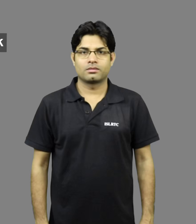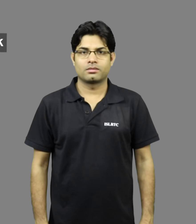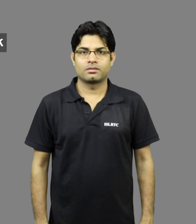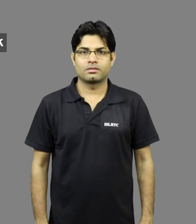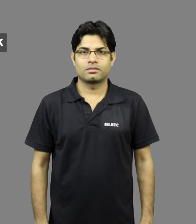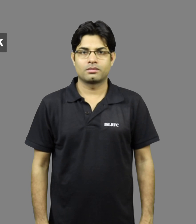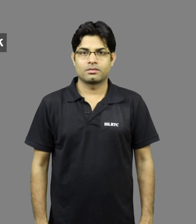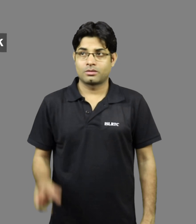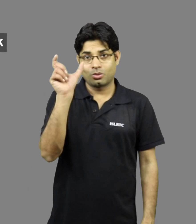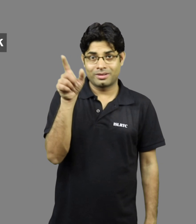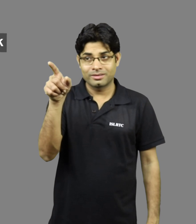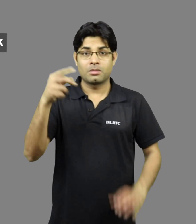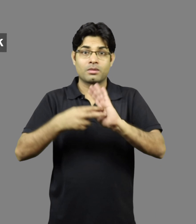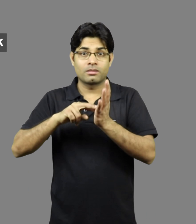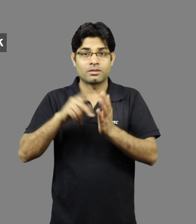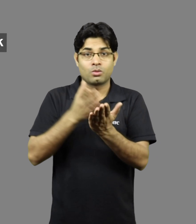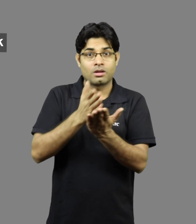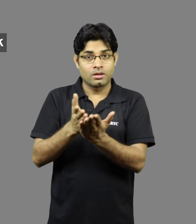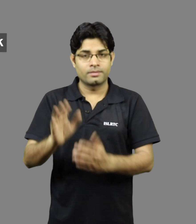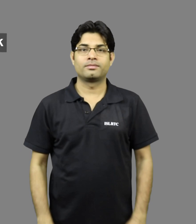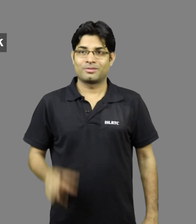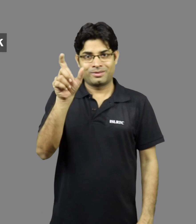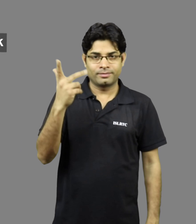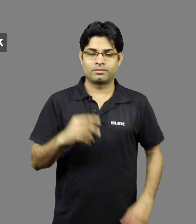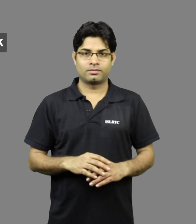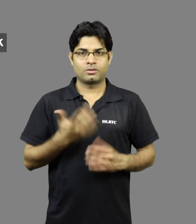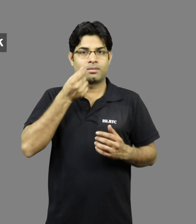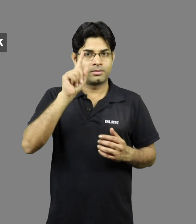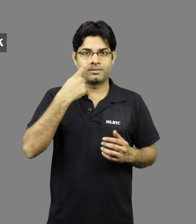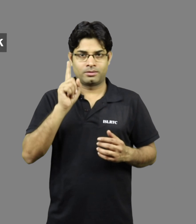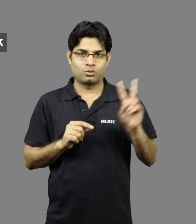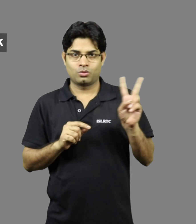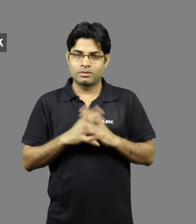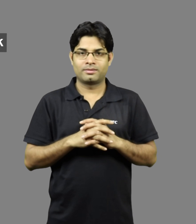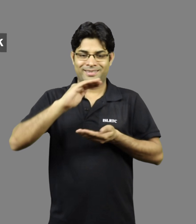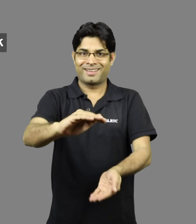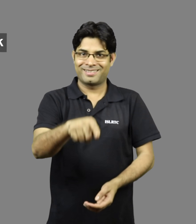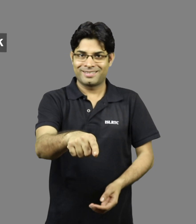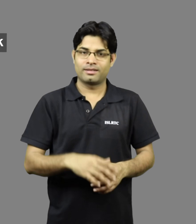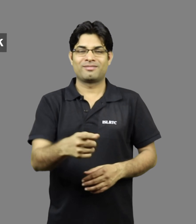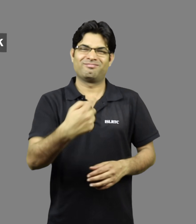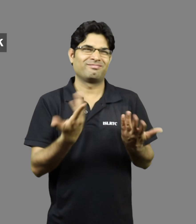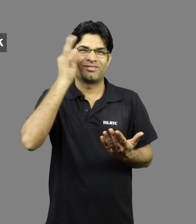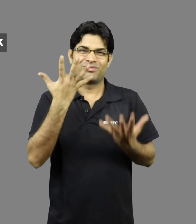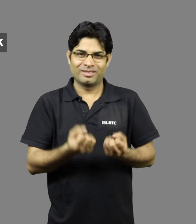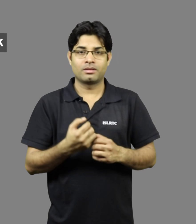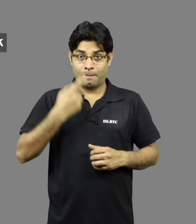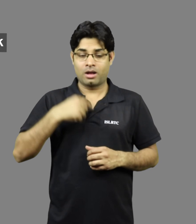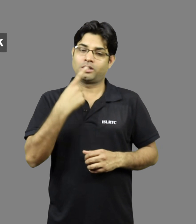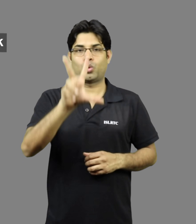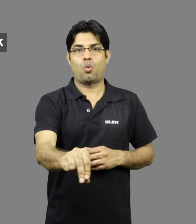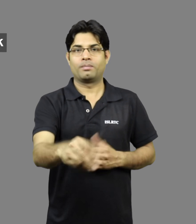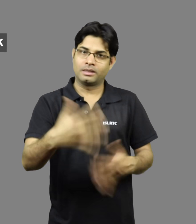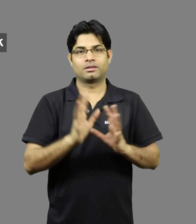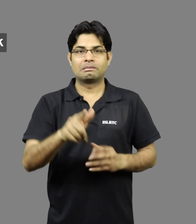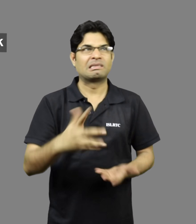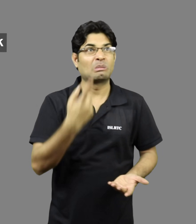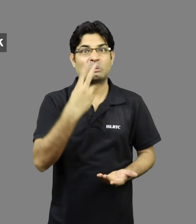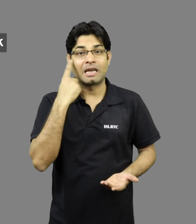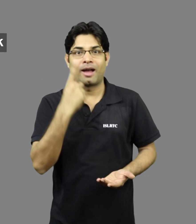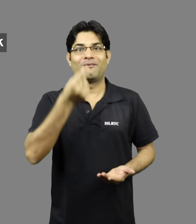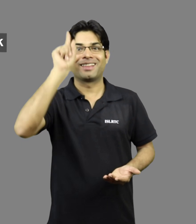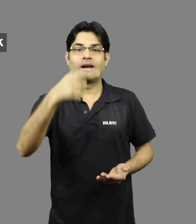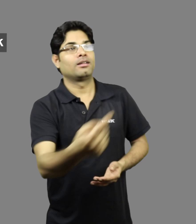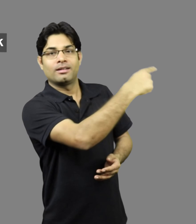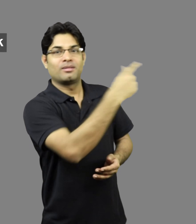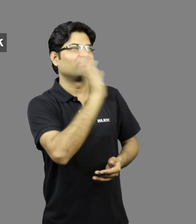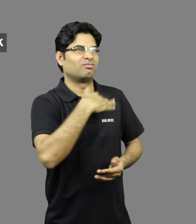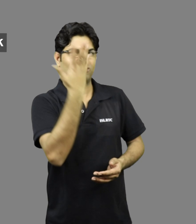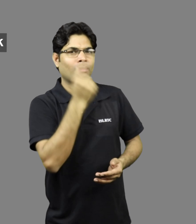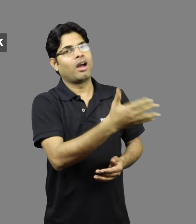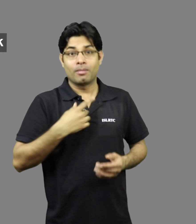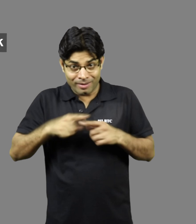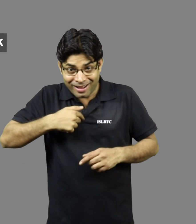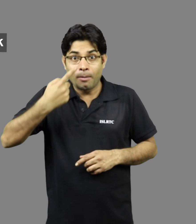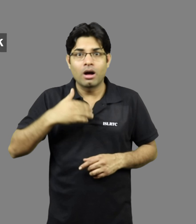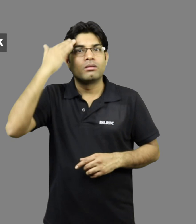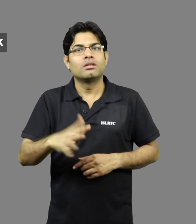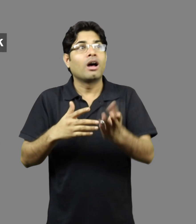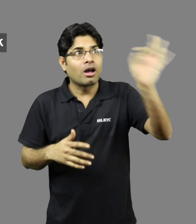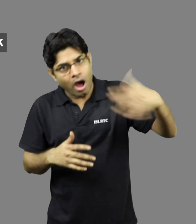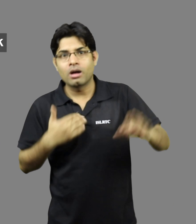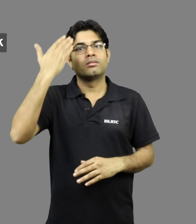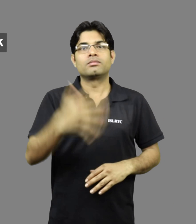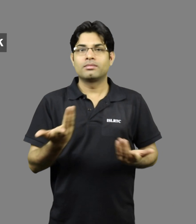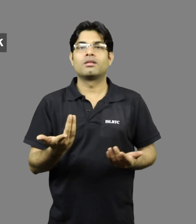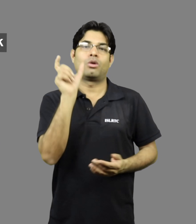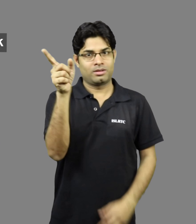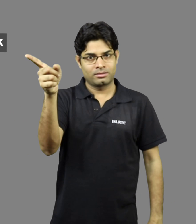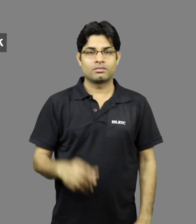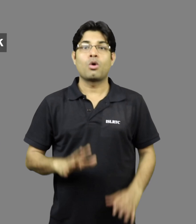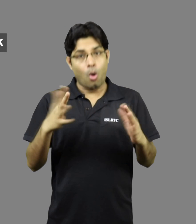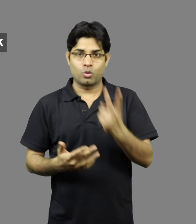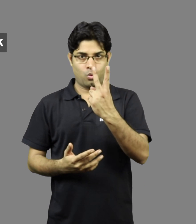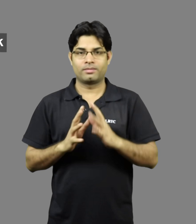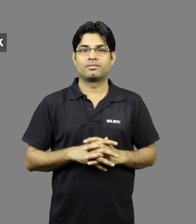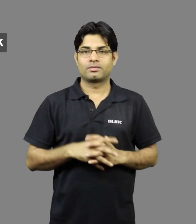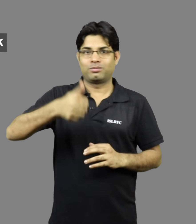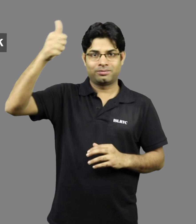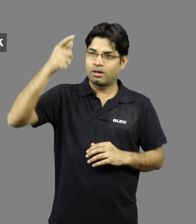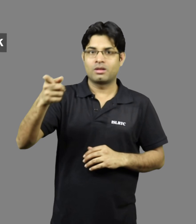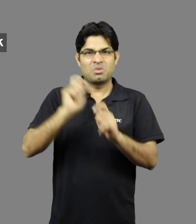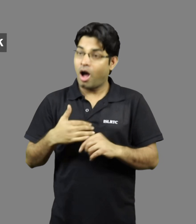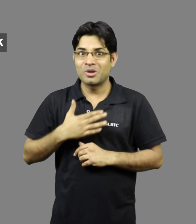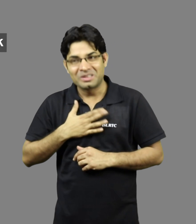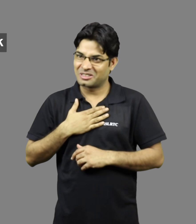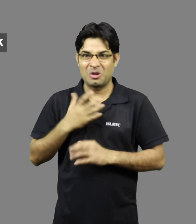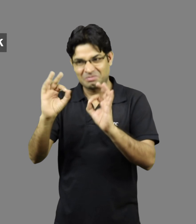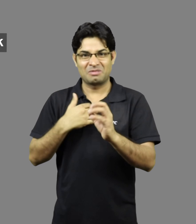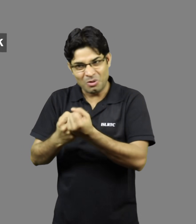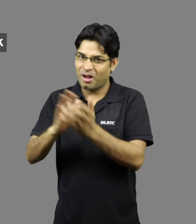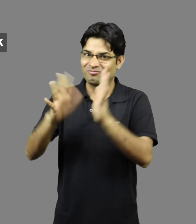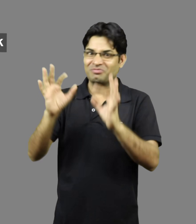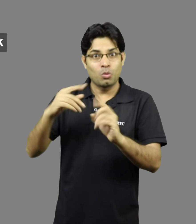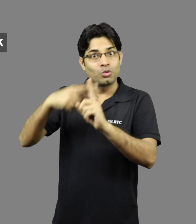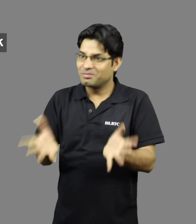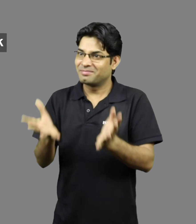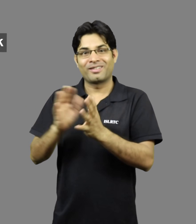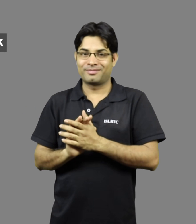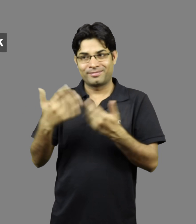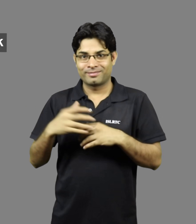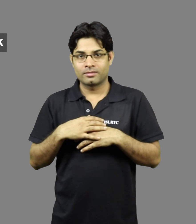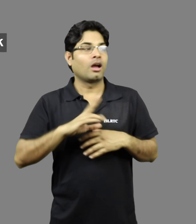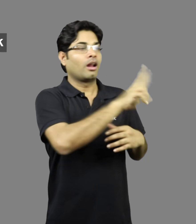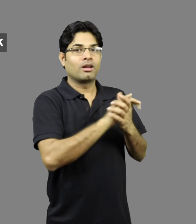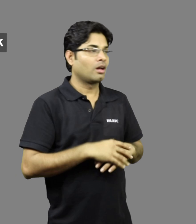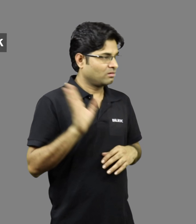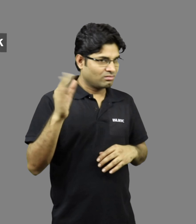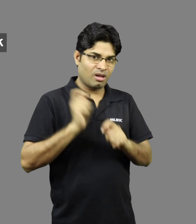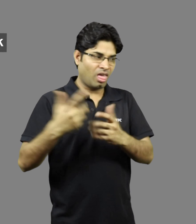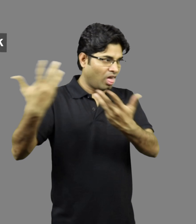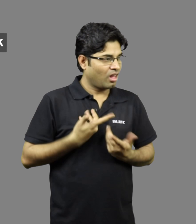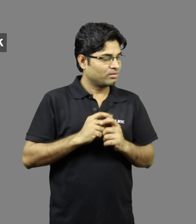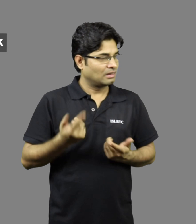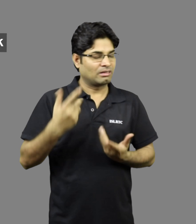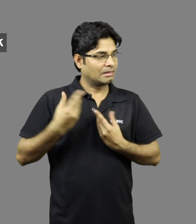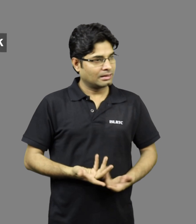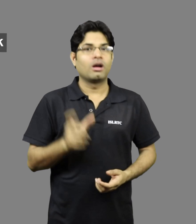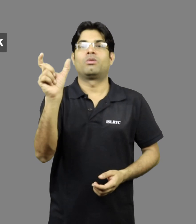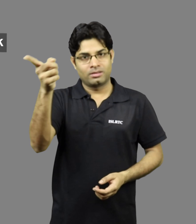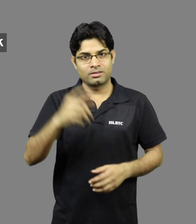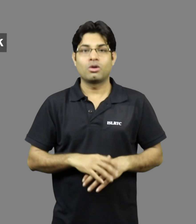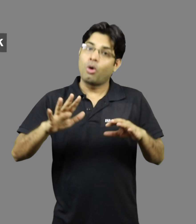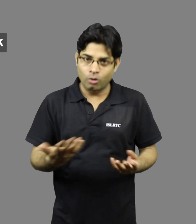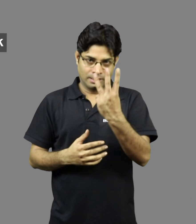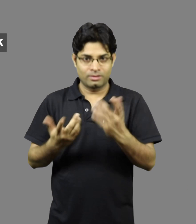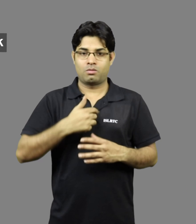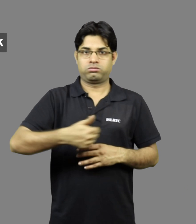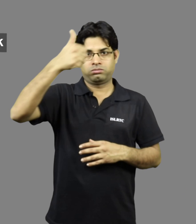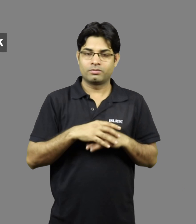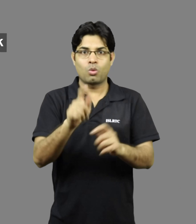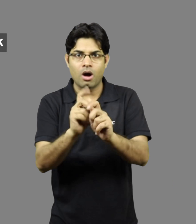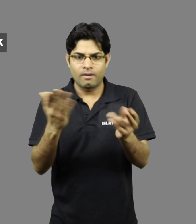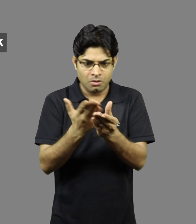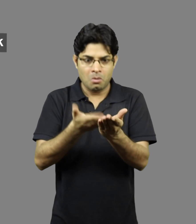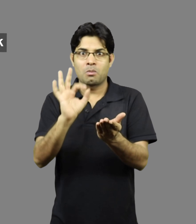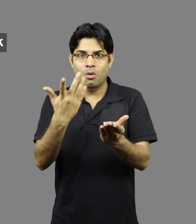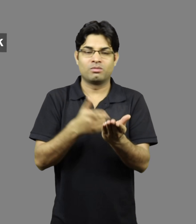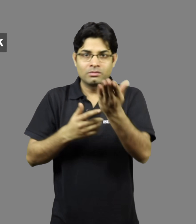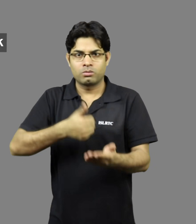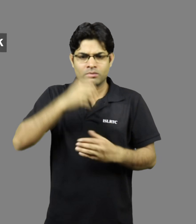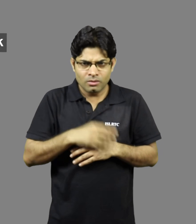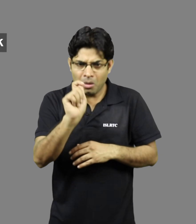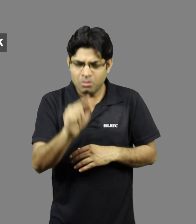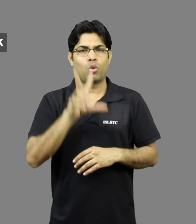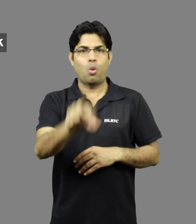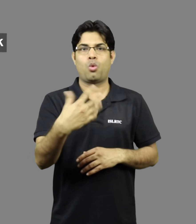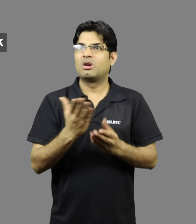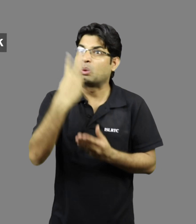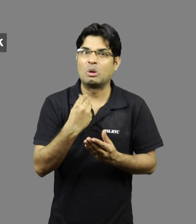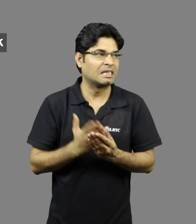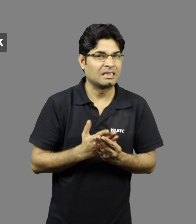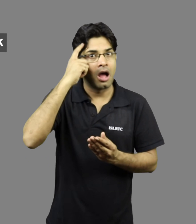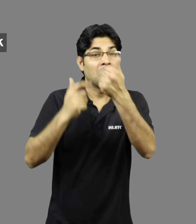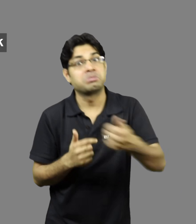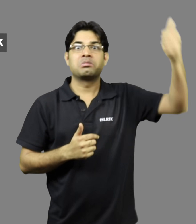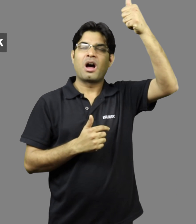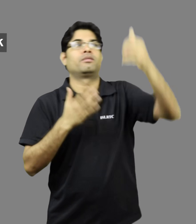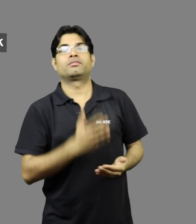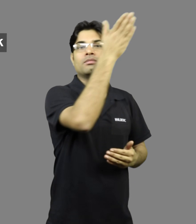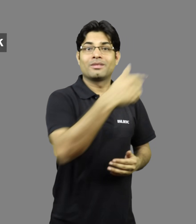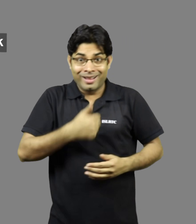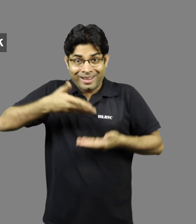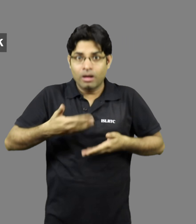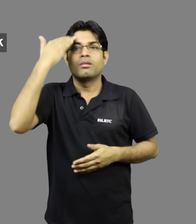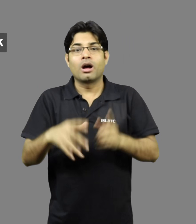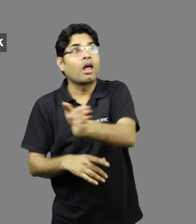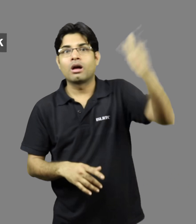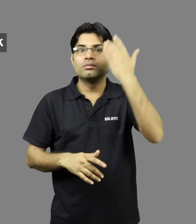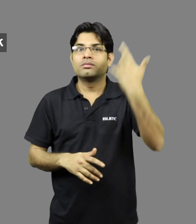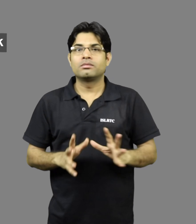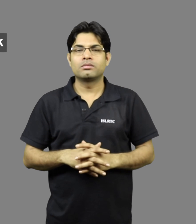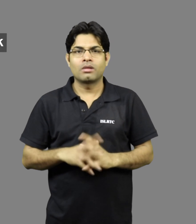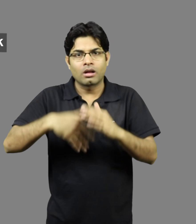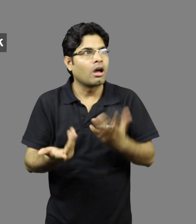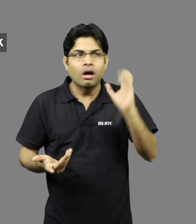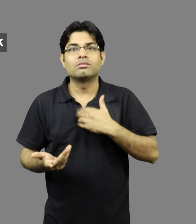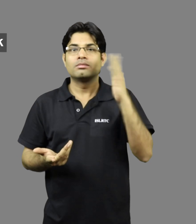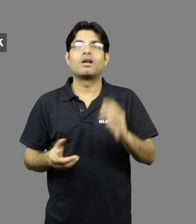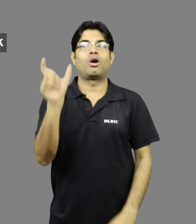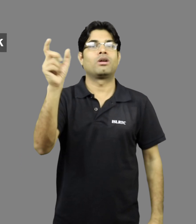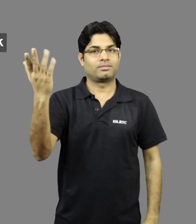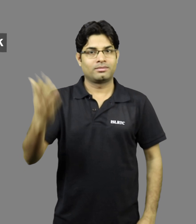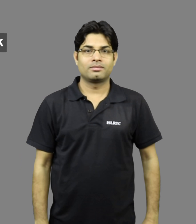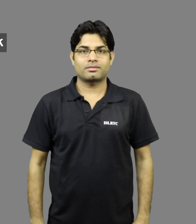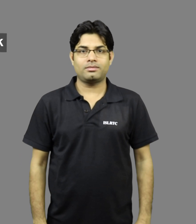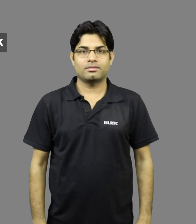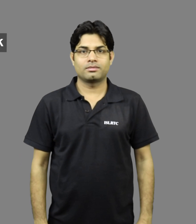Behind Someone's Back